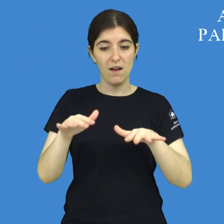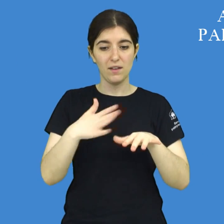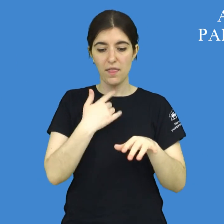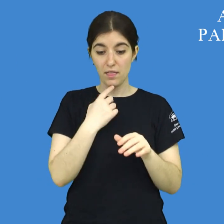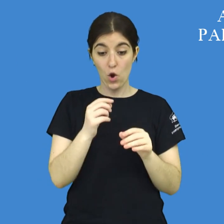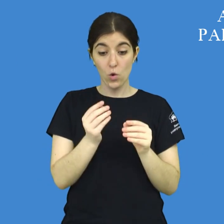querer decir